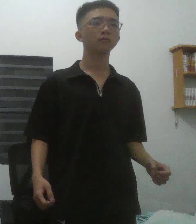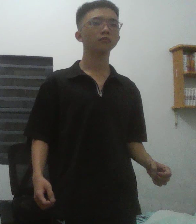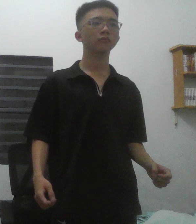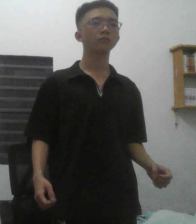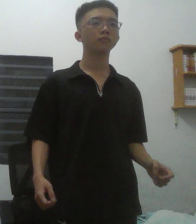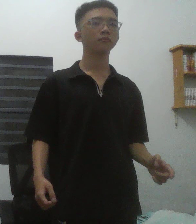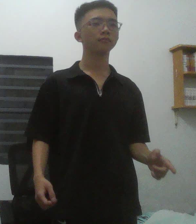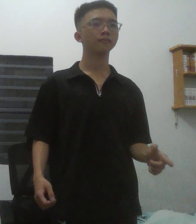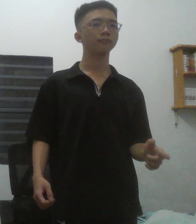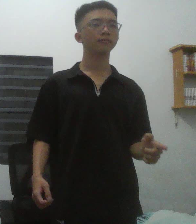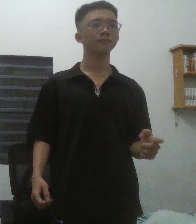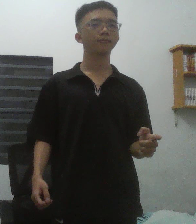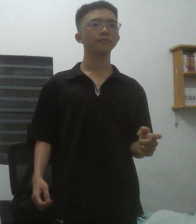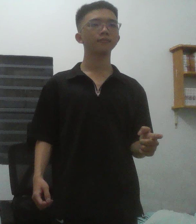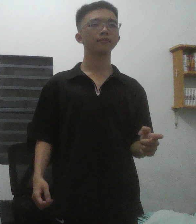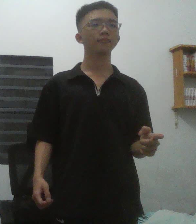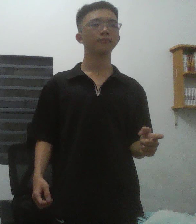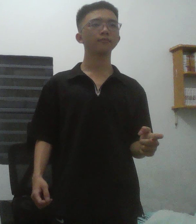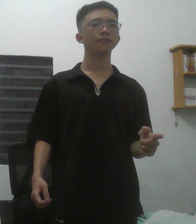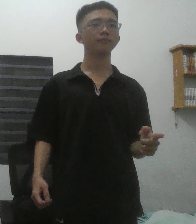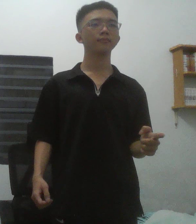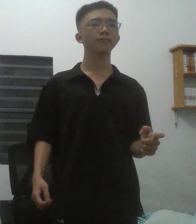ban